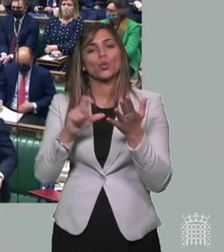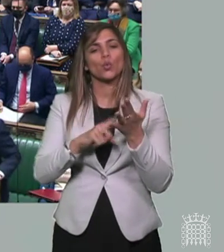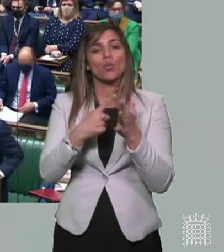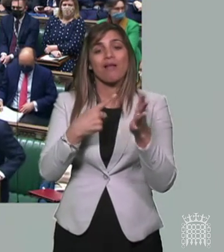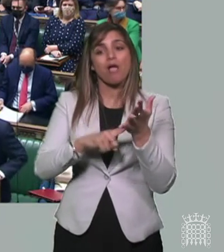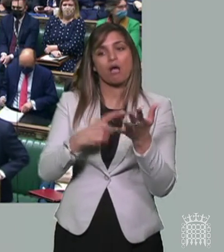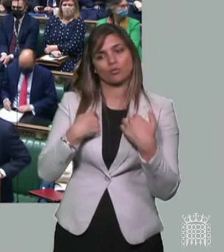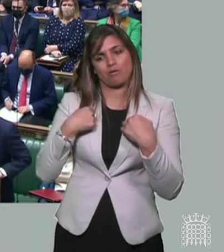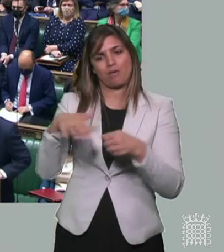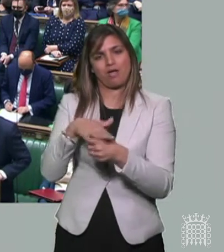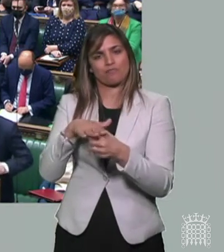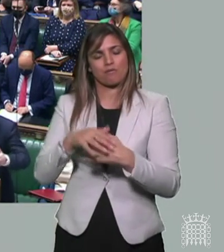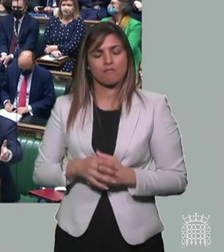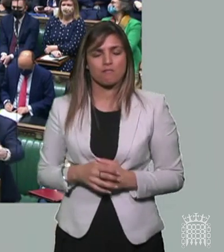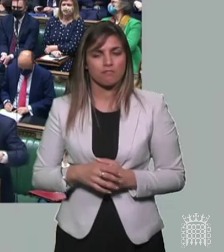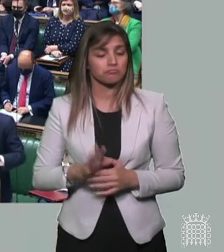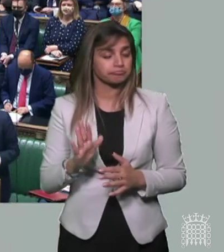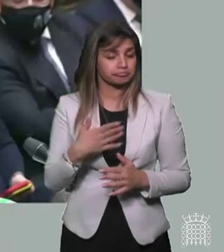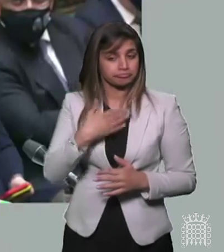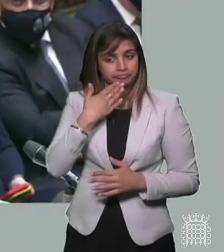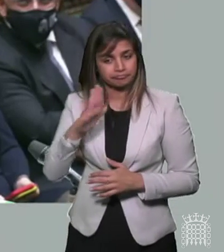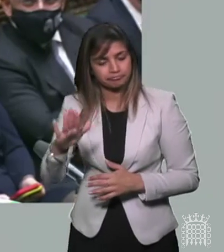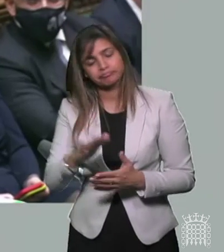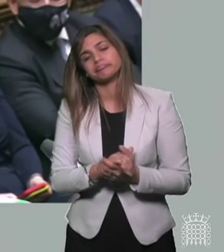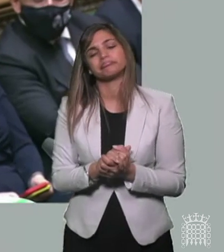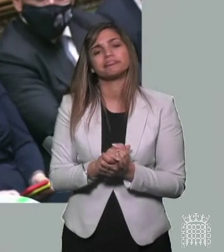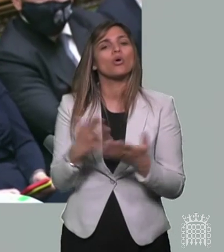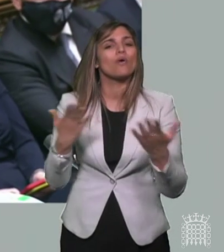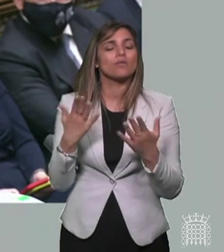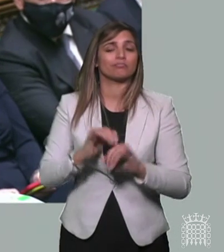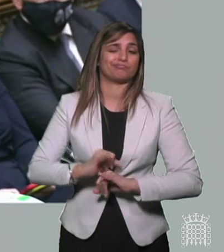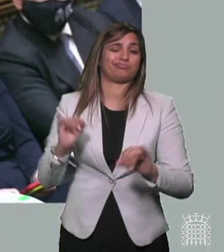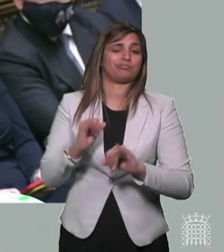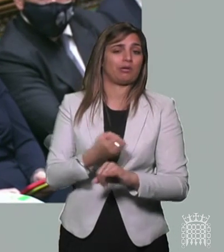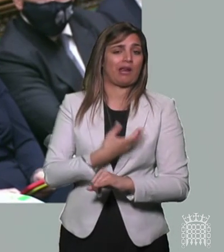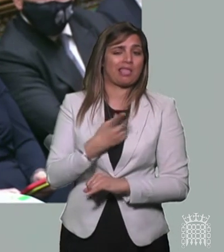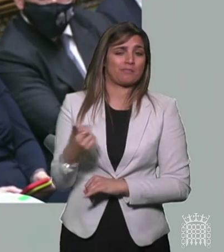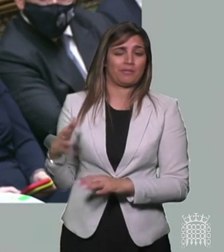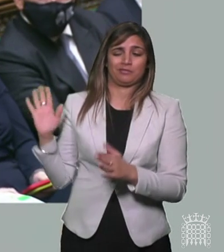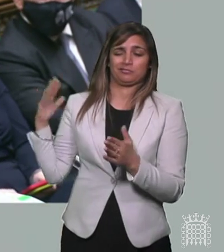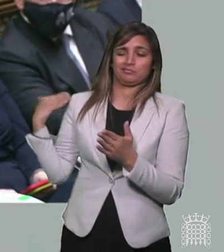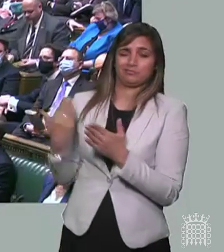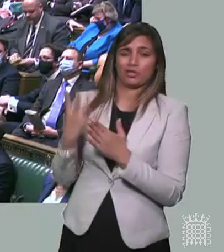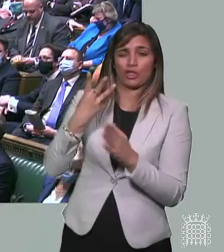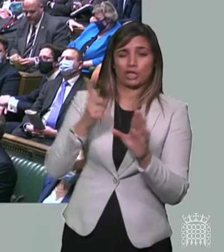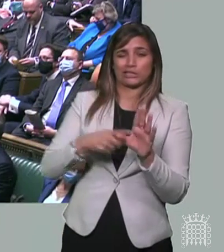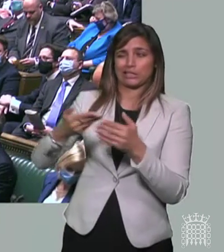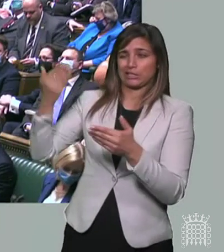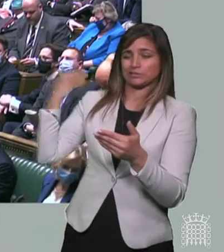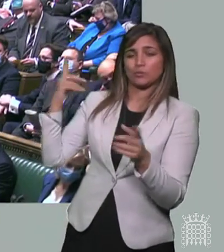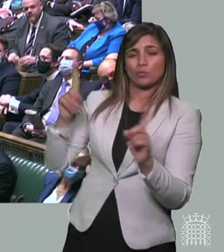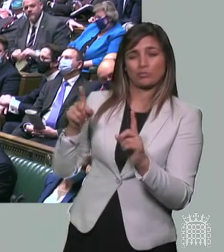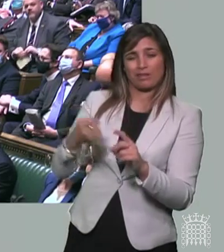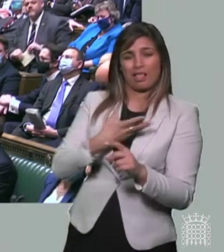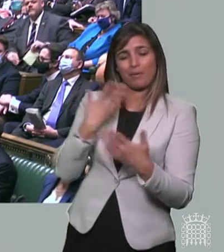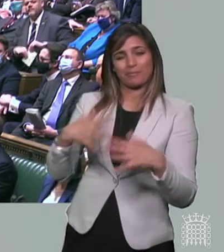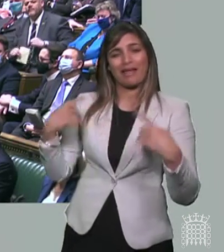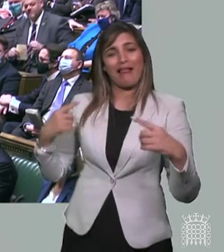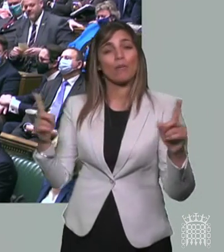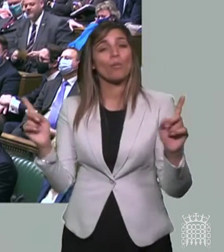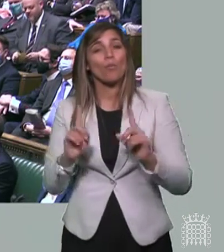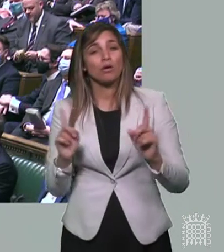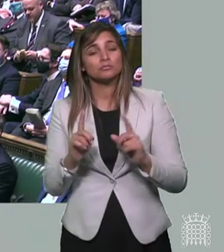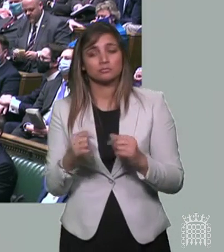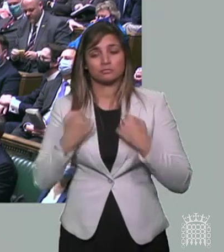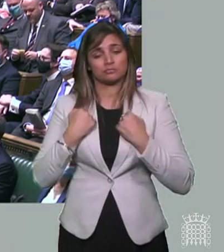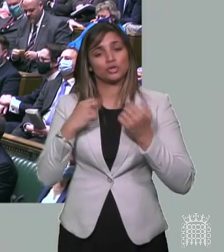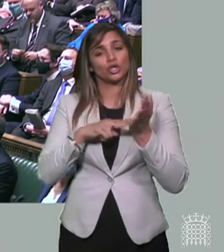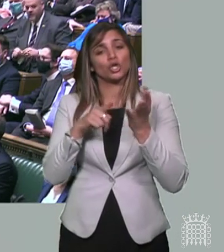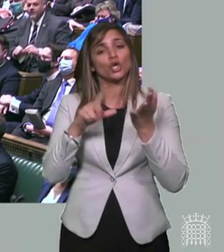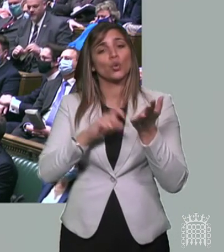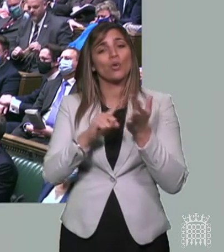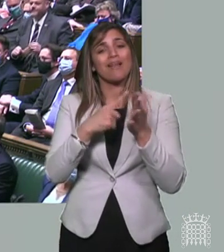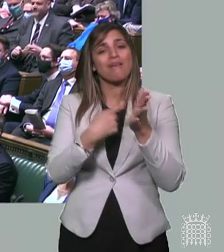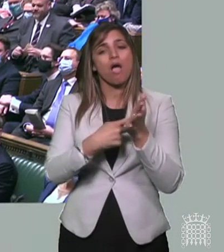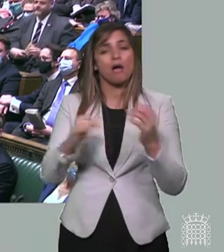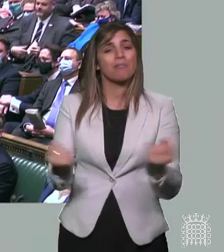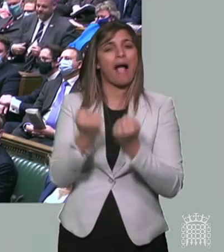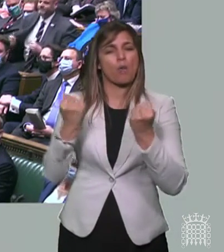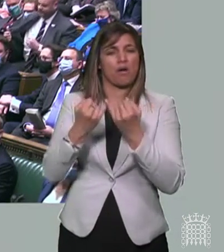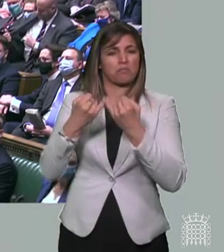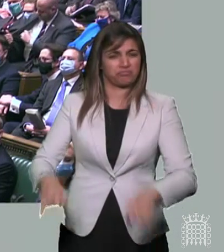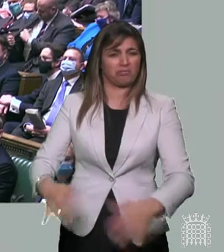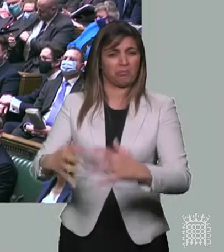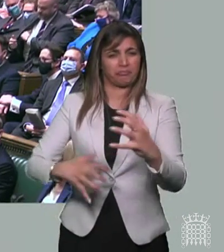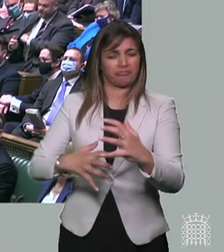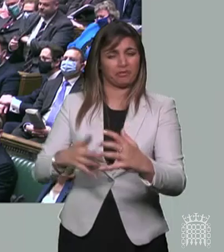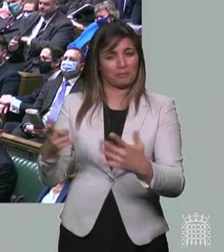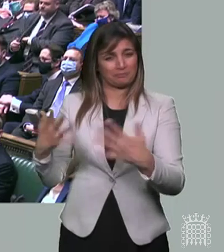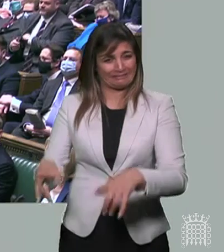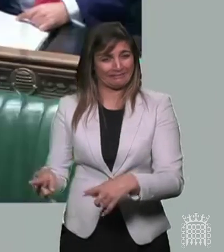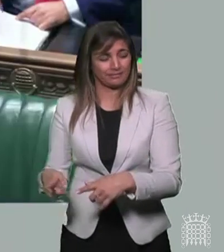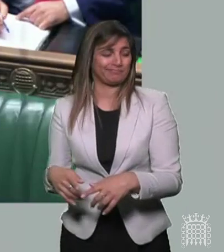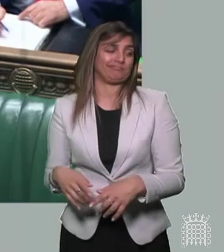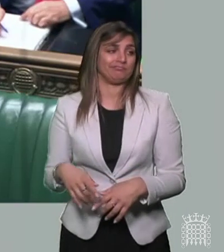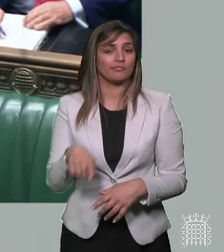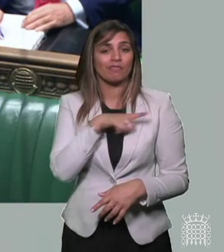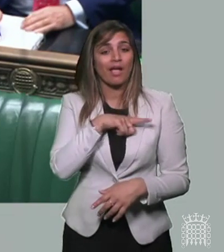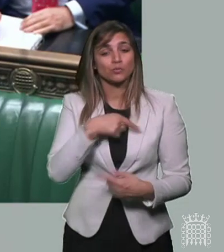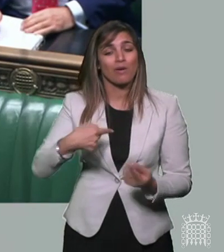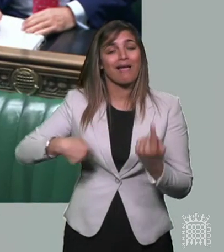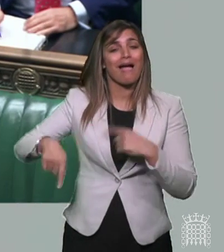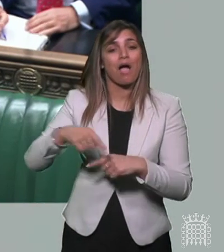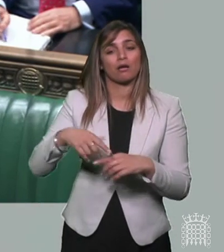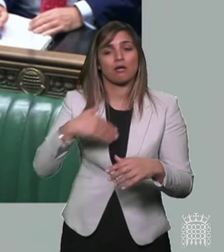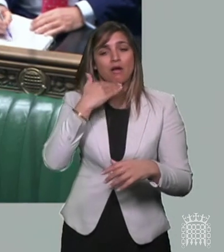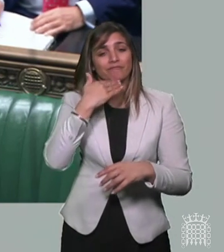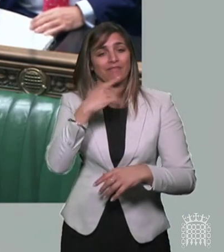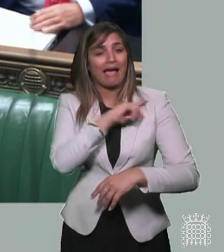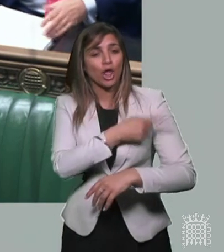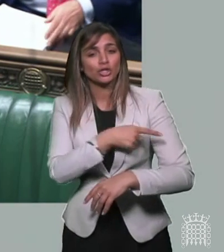My honourable Friend is right that one of the disasters of the Labour Administration was that, over 13 years, they allowed a total collapse in our nuclear power, which is one of the reasons why we have a shortage of energy.